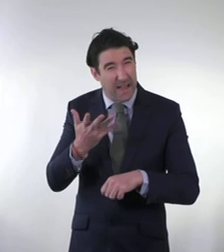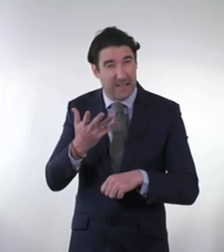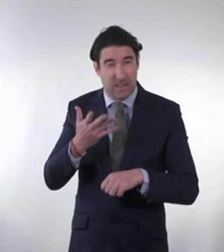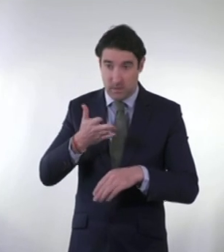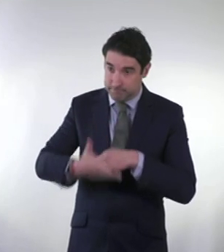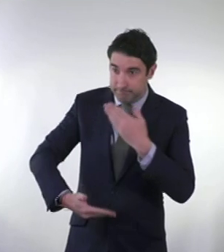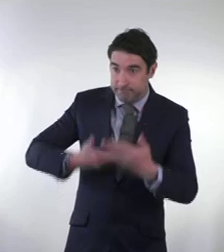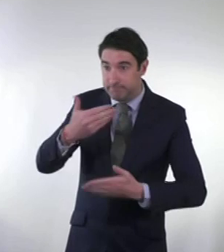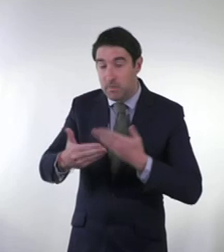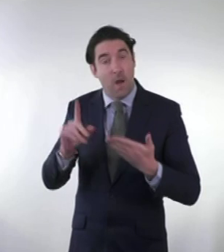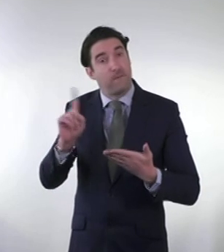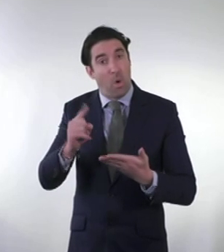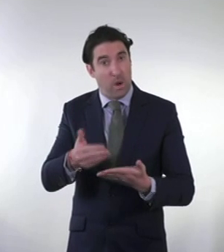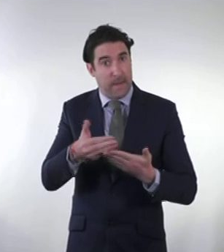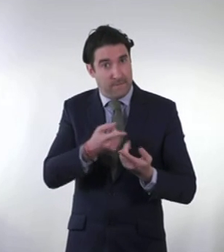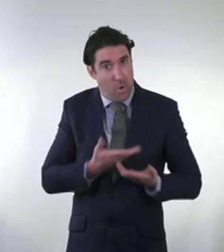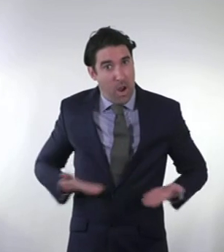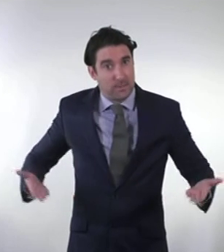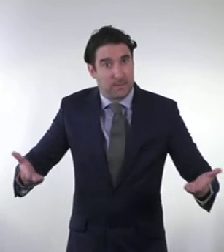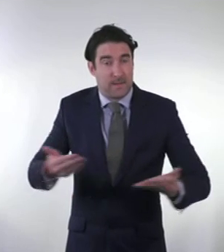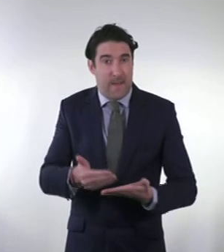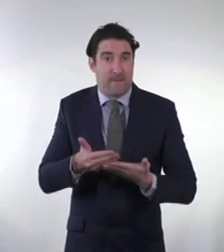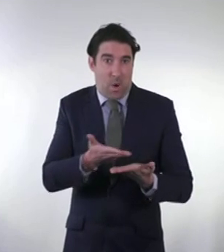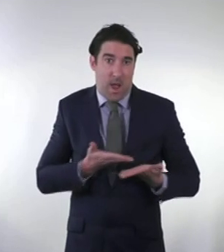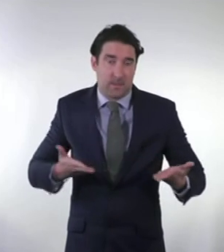Tomorrow sees the start of Black History Month.